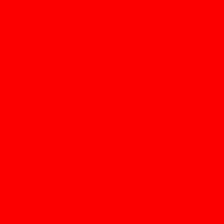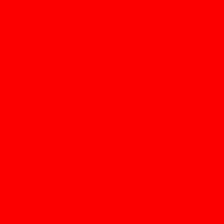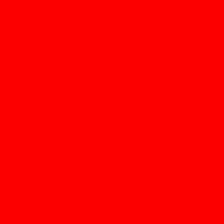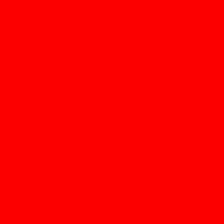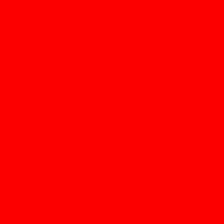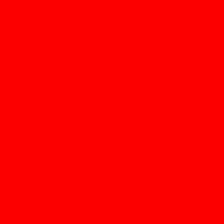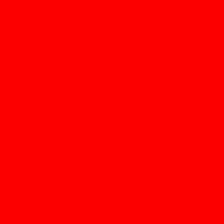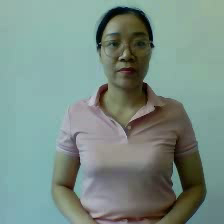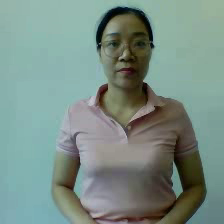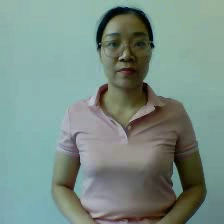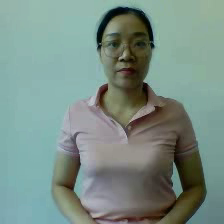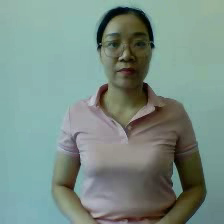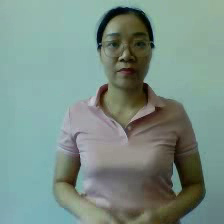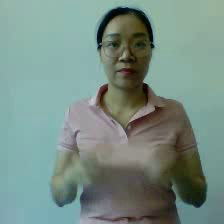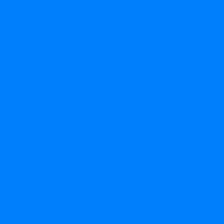Nặng